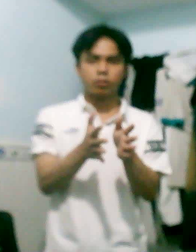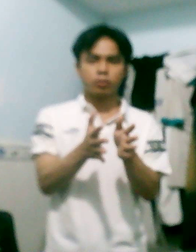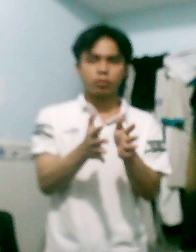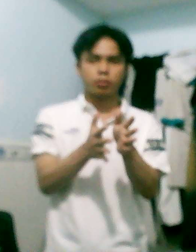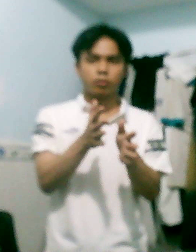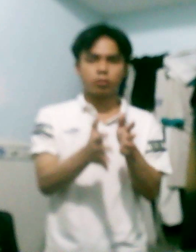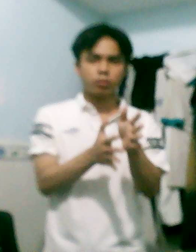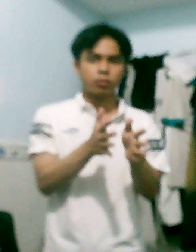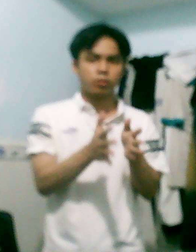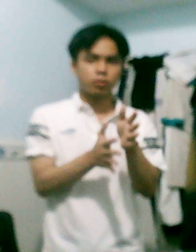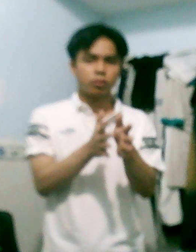ngon ngu ki hieu